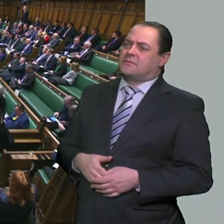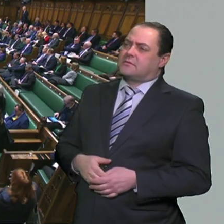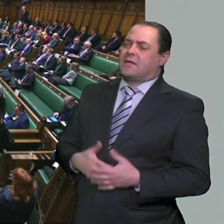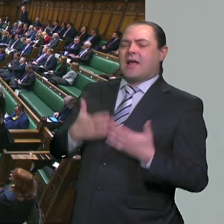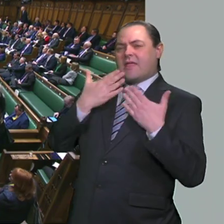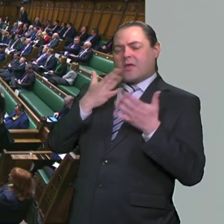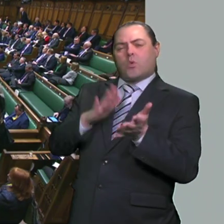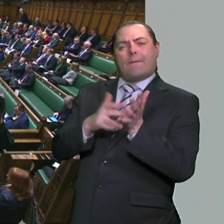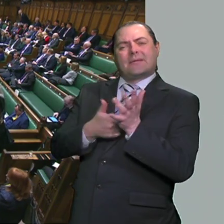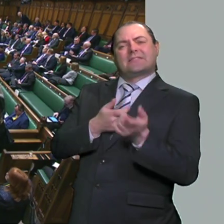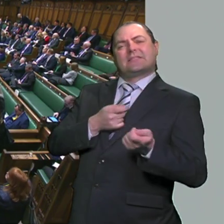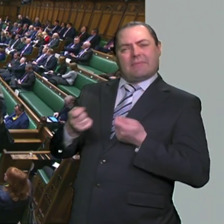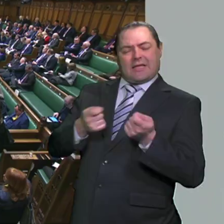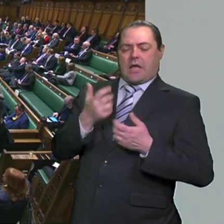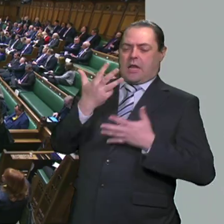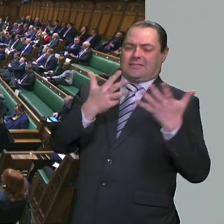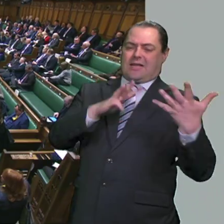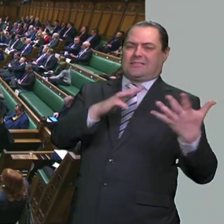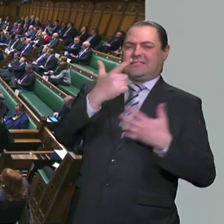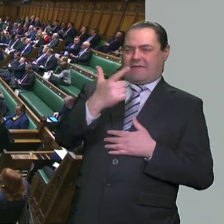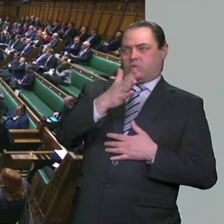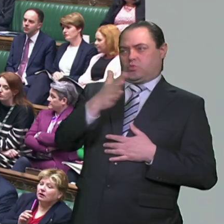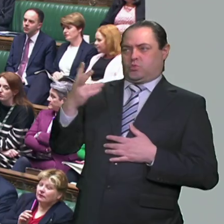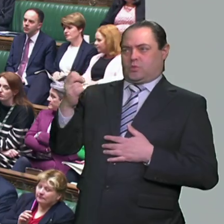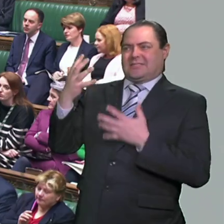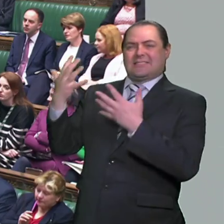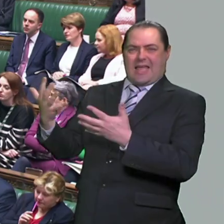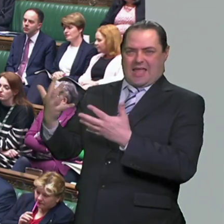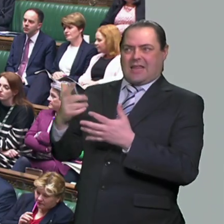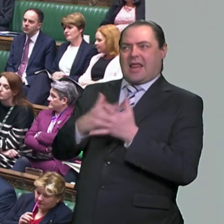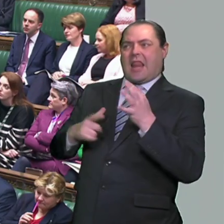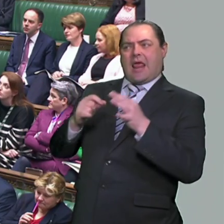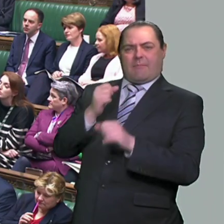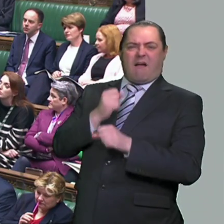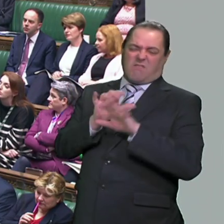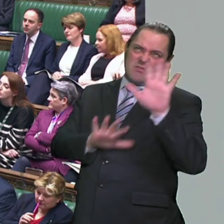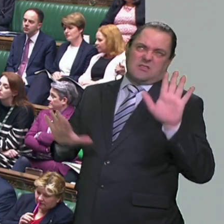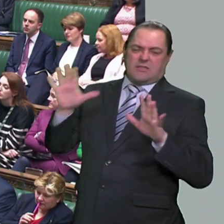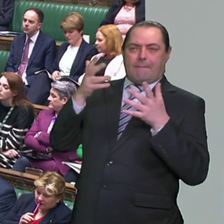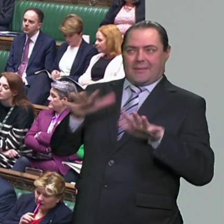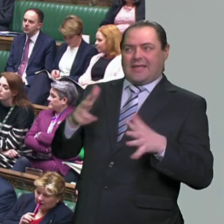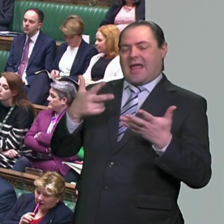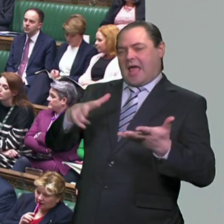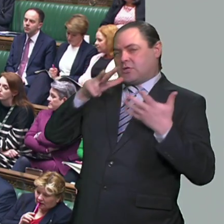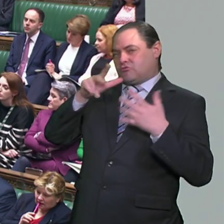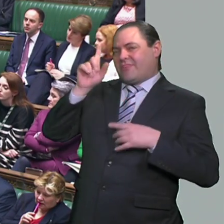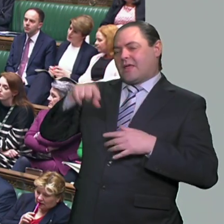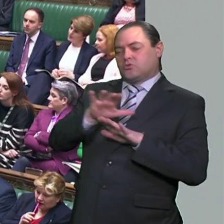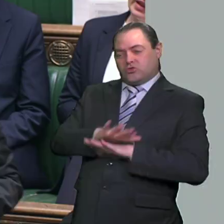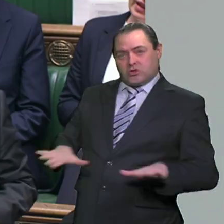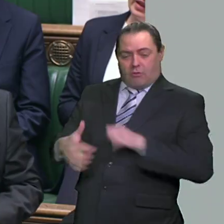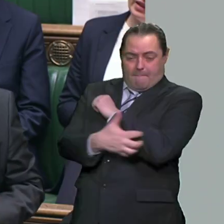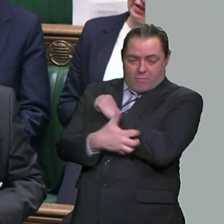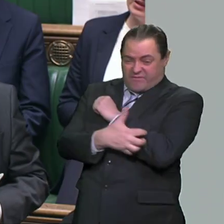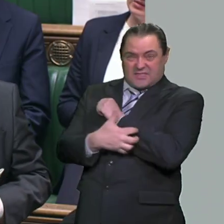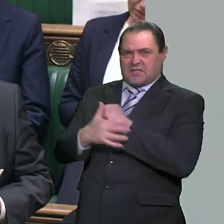Between 1997 and 2010, Labour Governments across the UK lifted 800,000 children out of poverty.